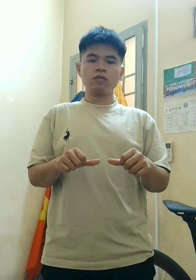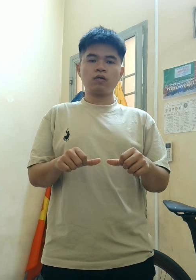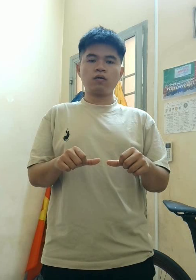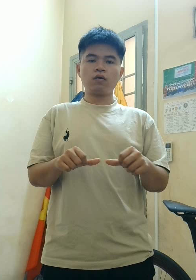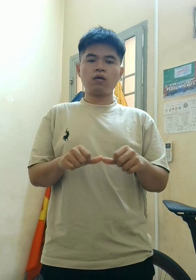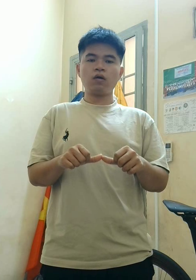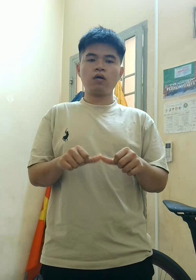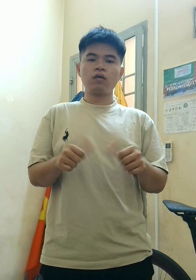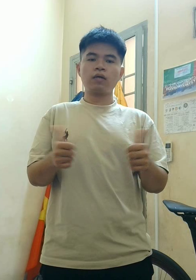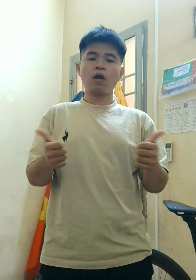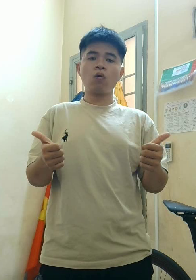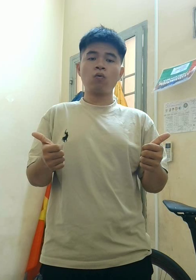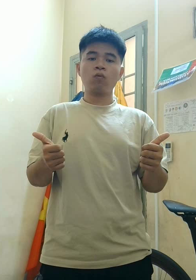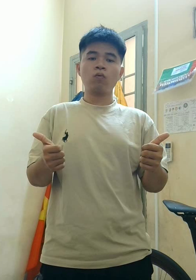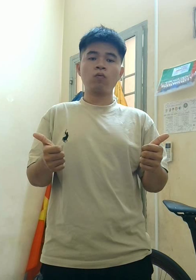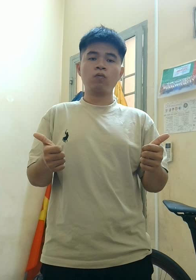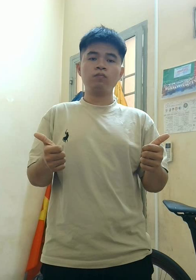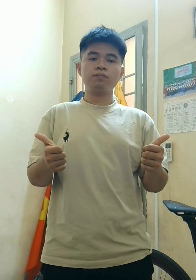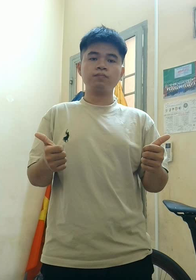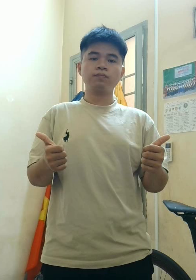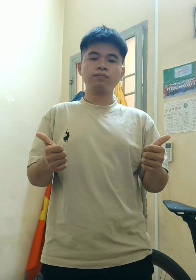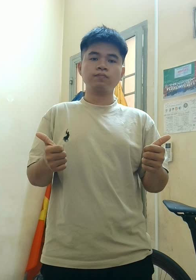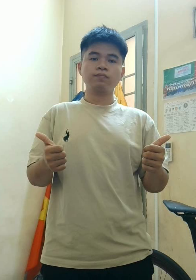o dau